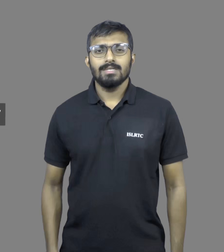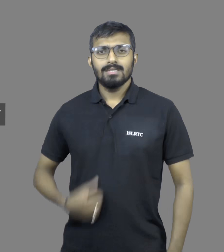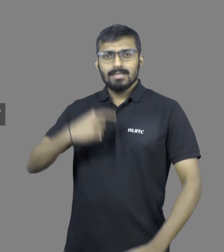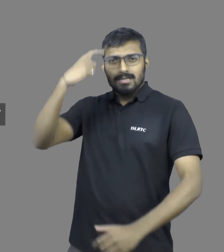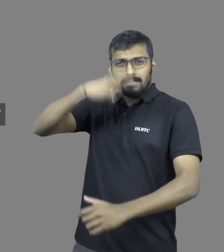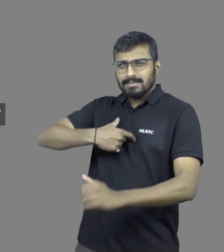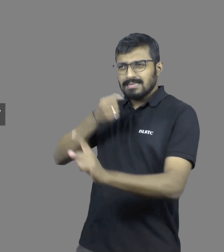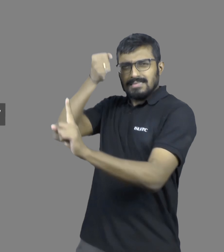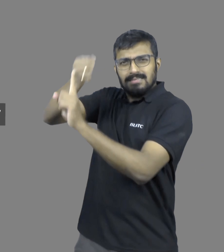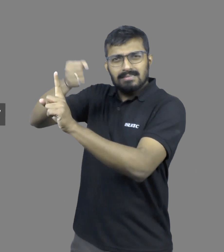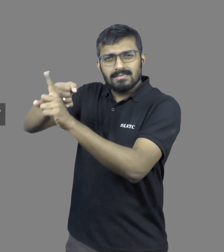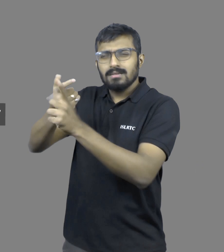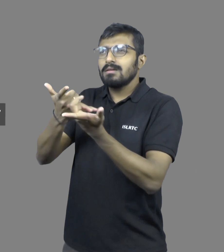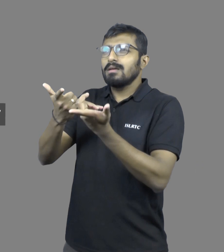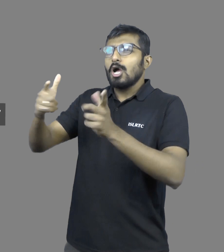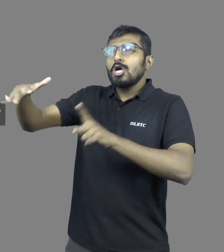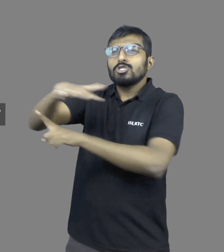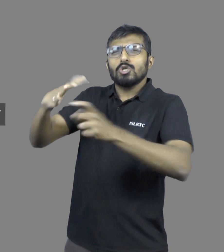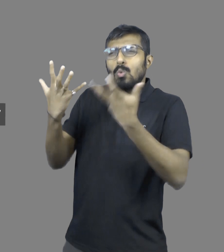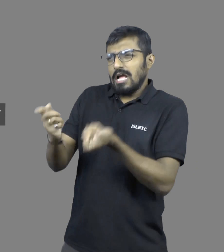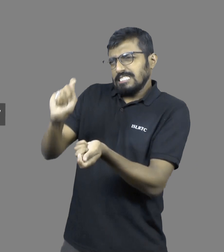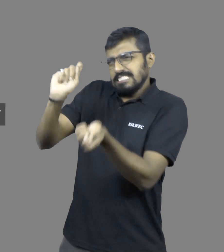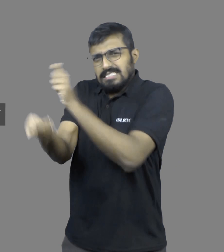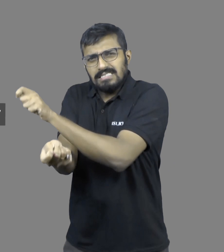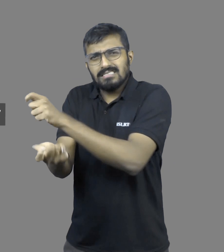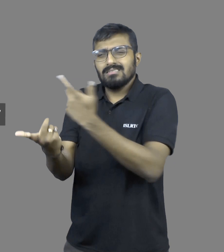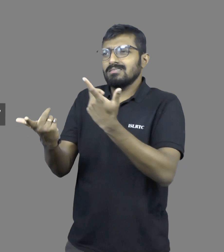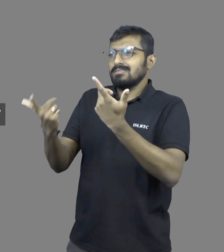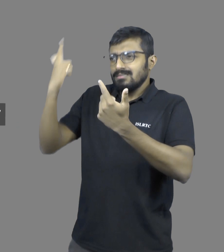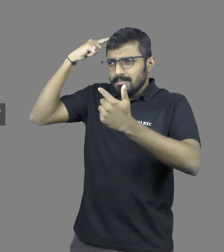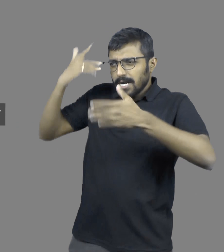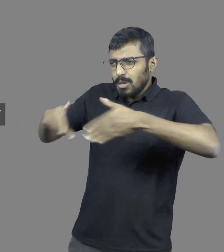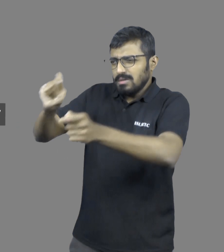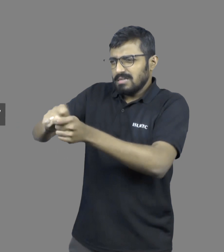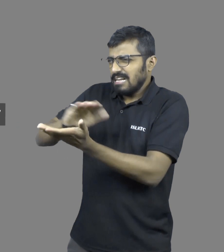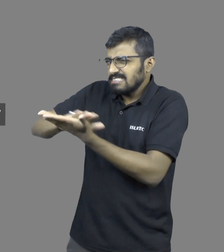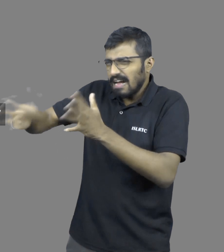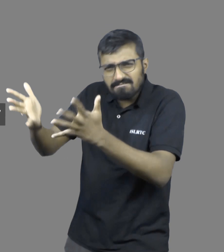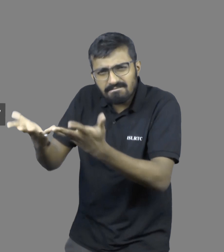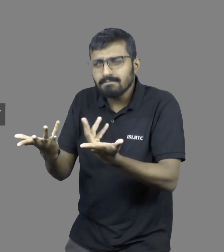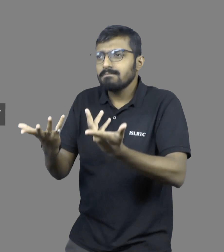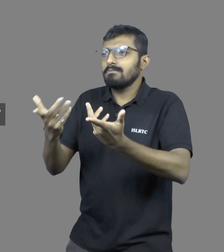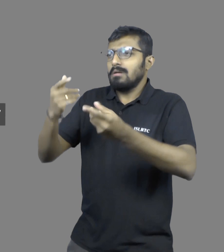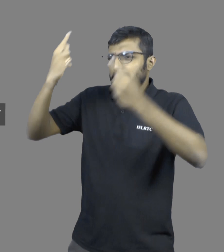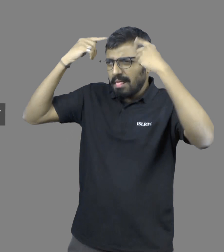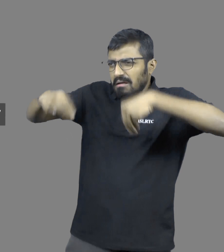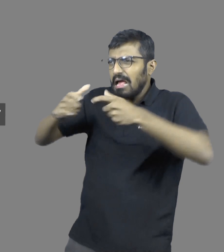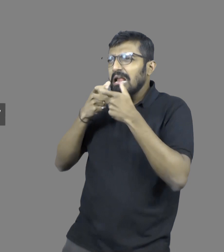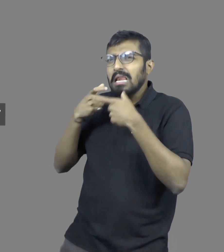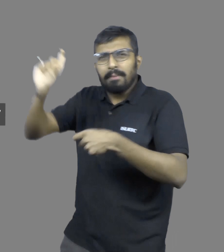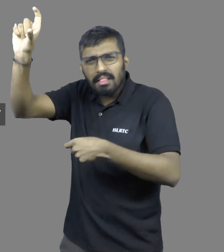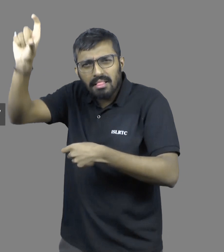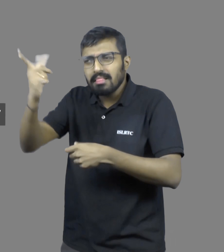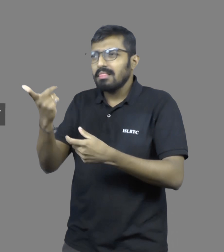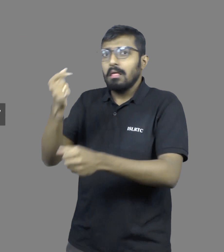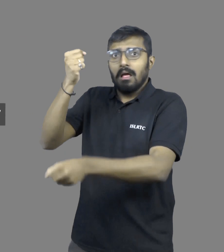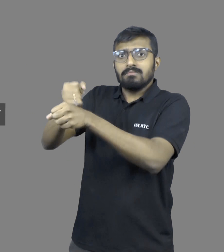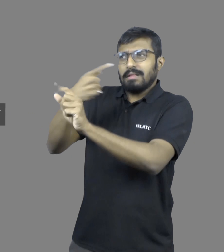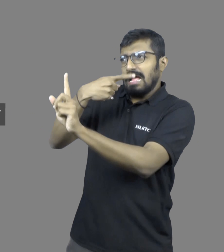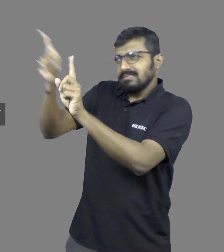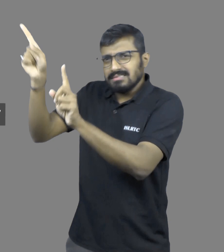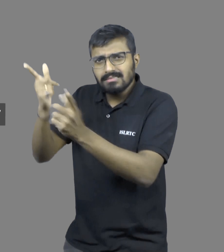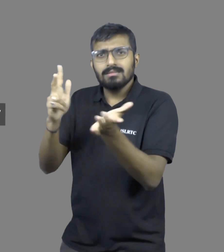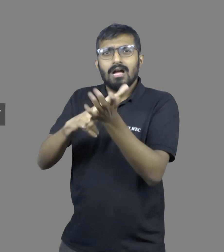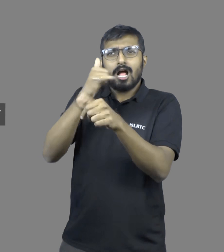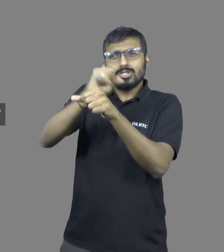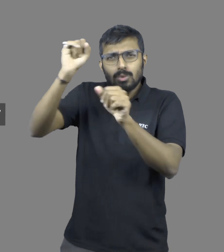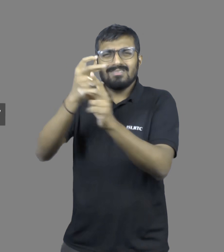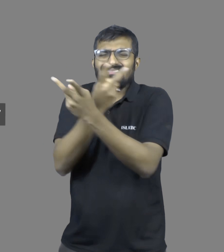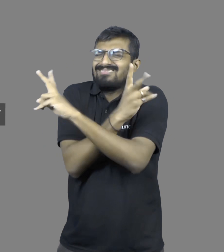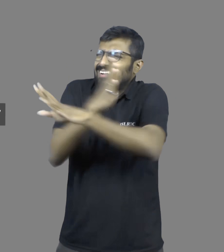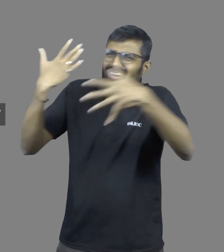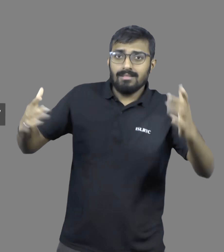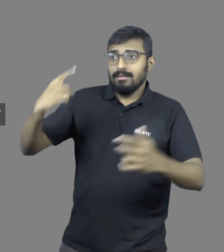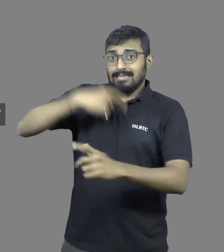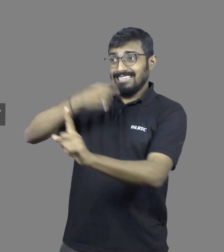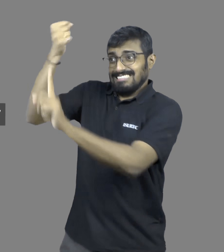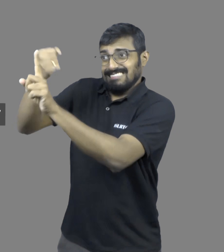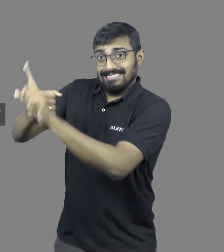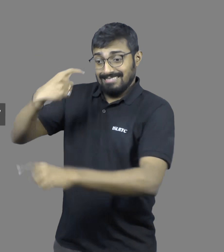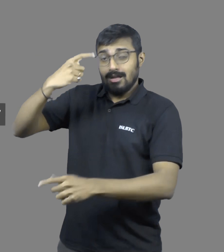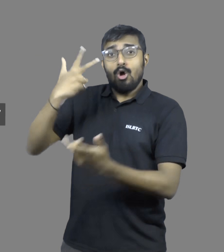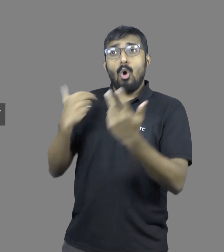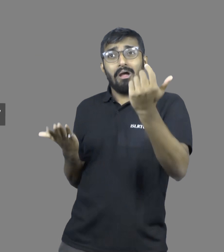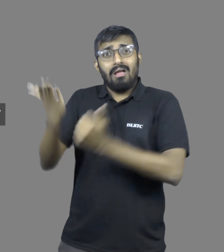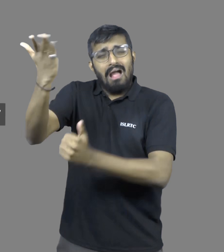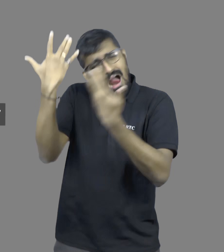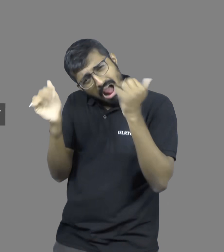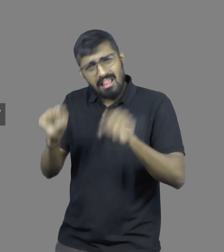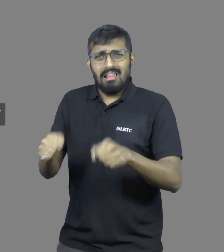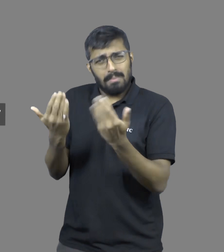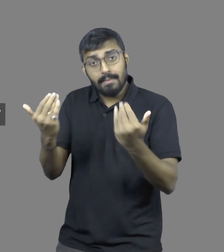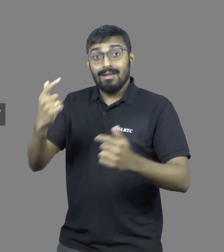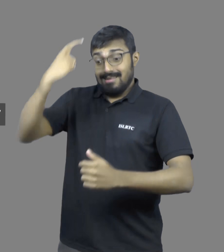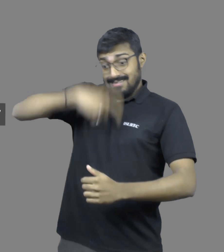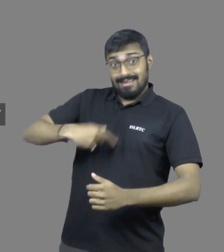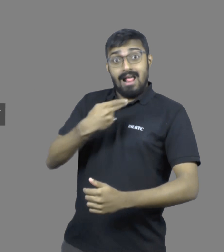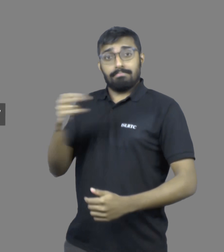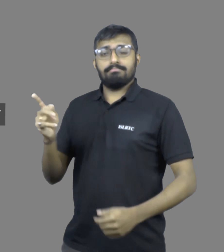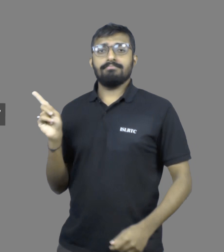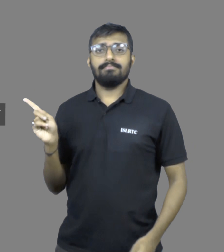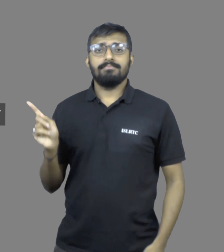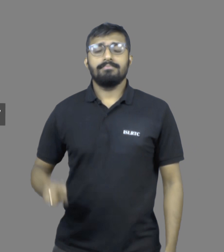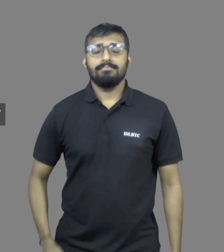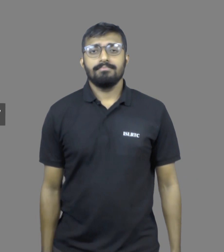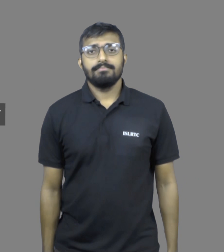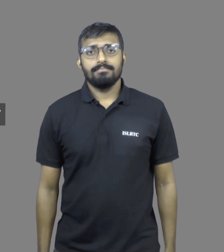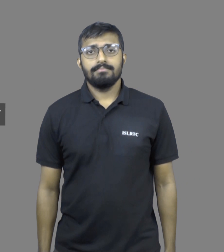Activist Advocate Campaigner